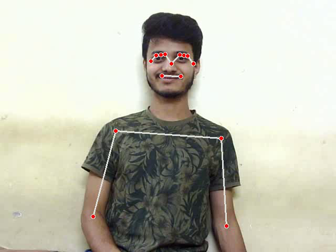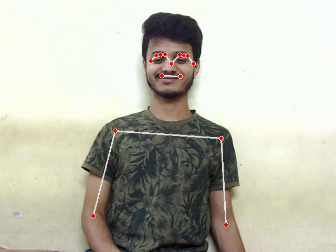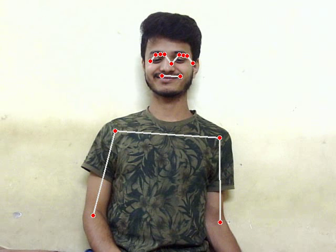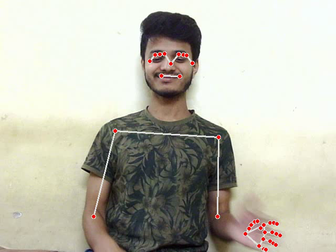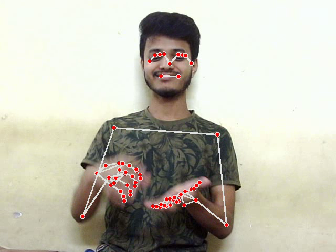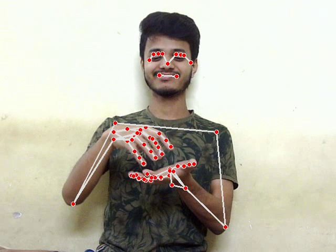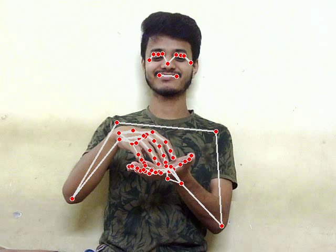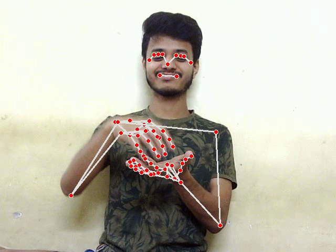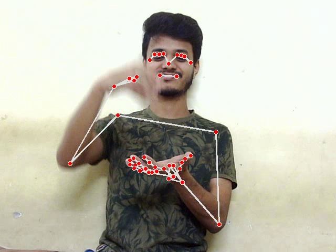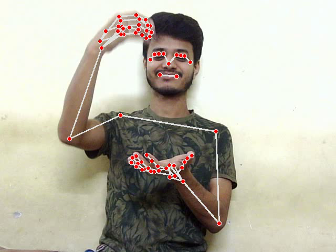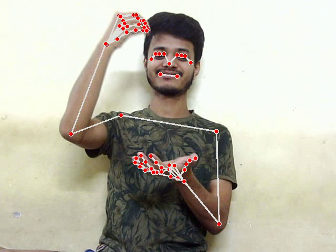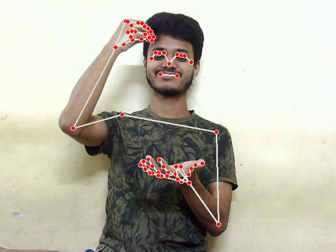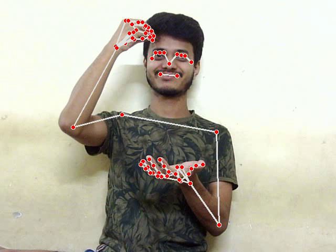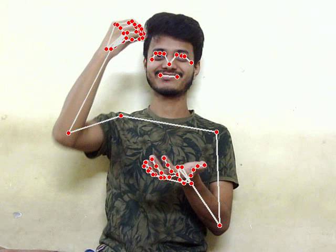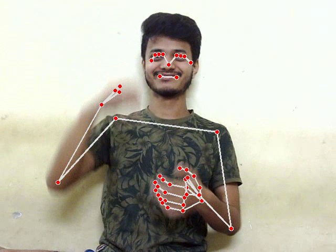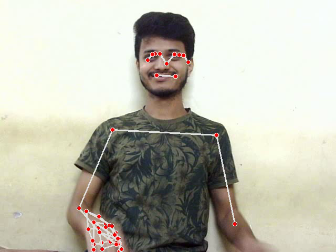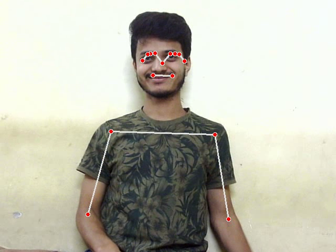learn